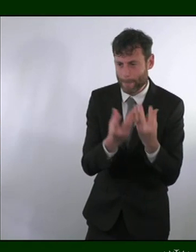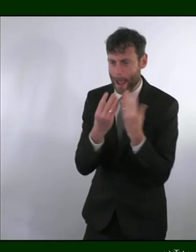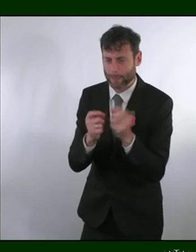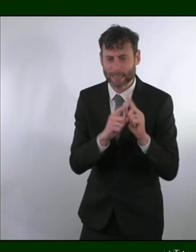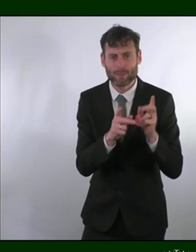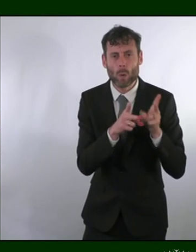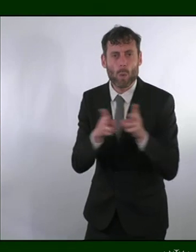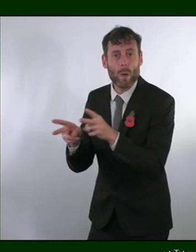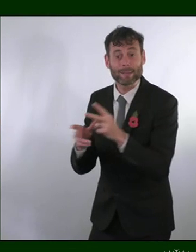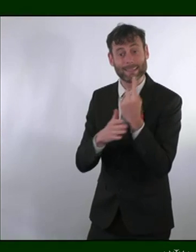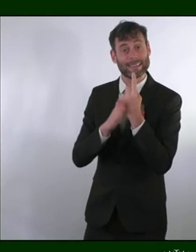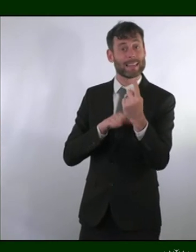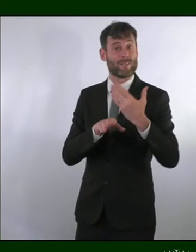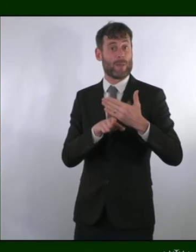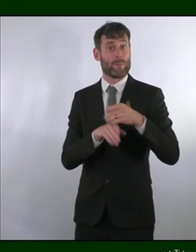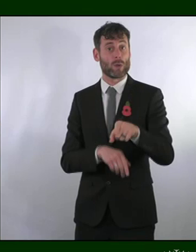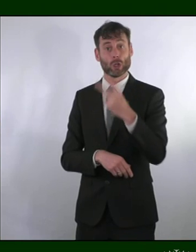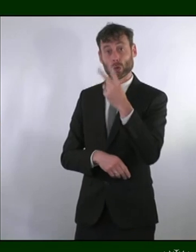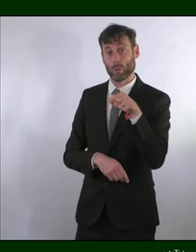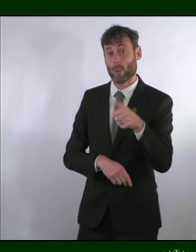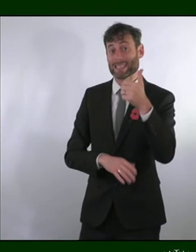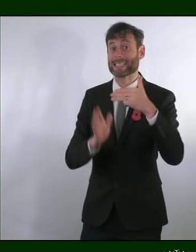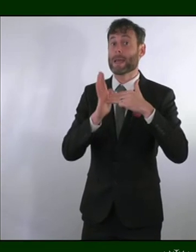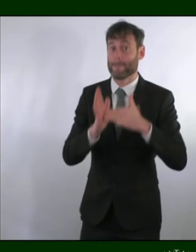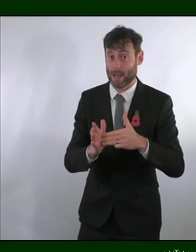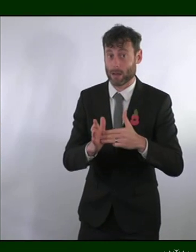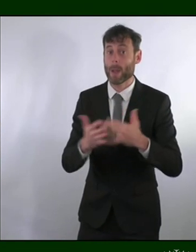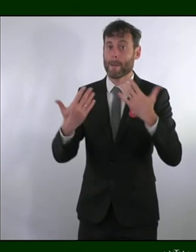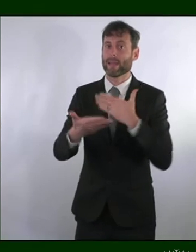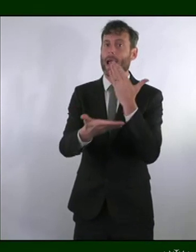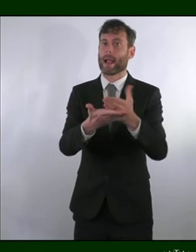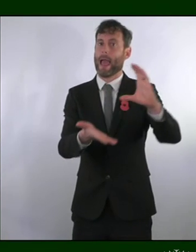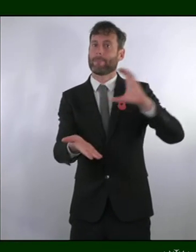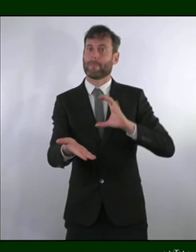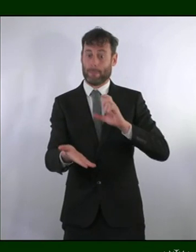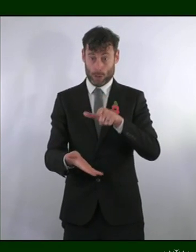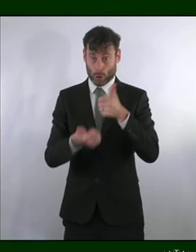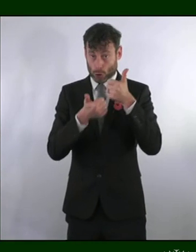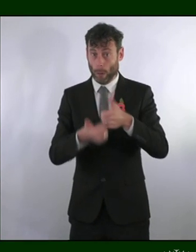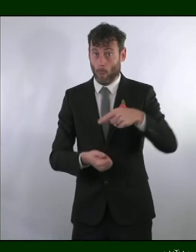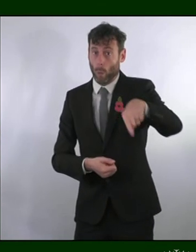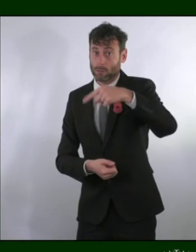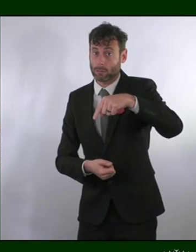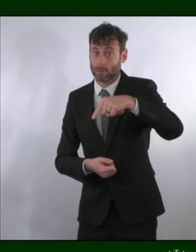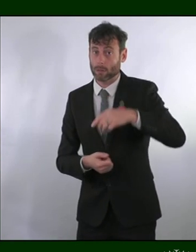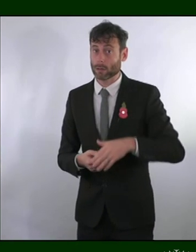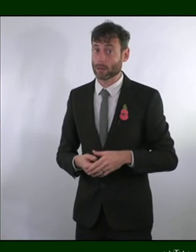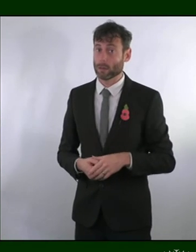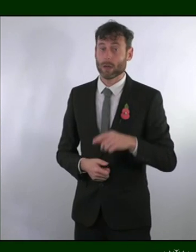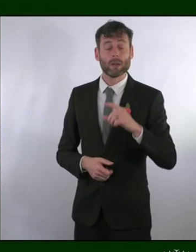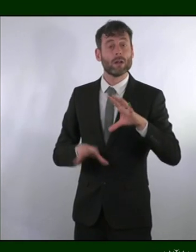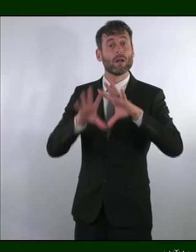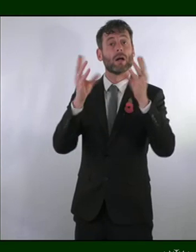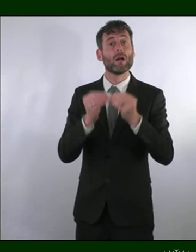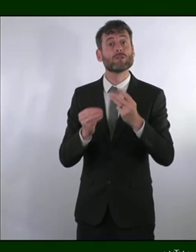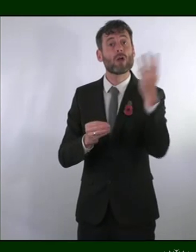As for the self-employed, 2.6 million of them have received support, at a cost of £13 billion—quite right.